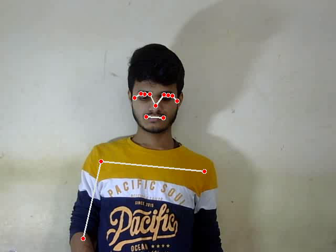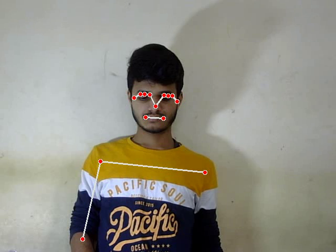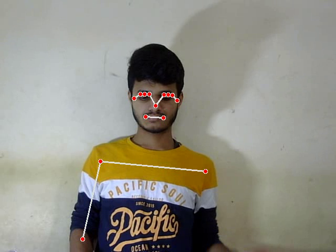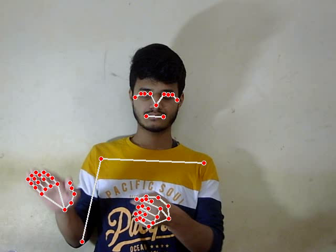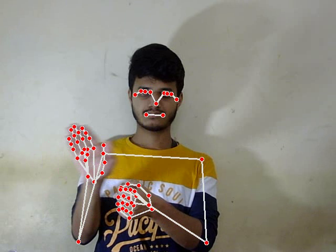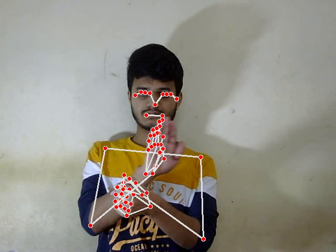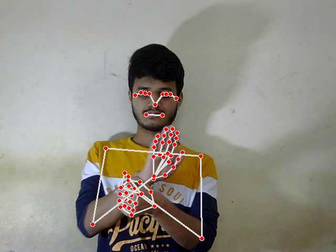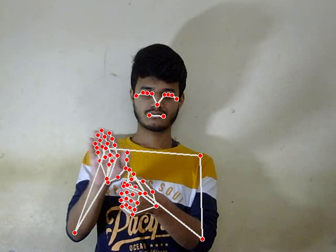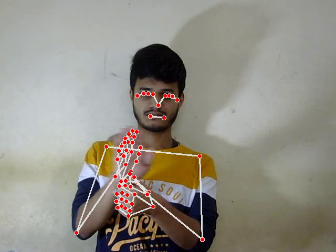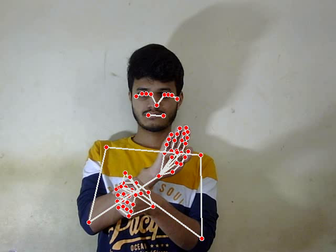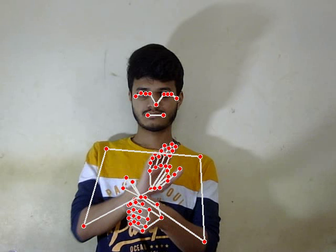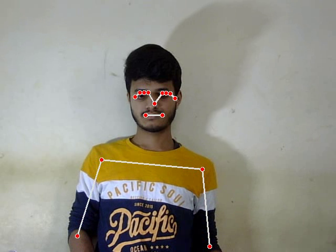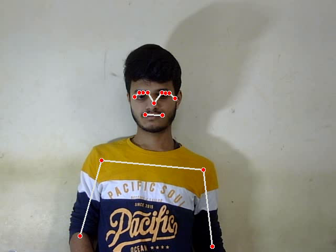busy